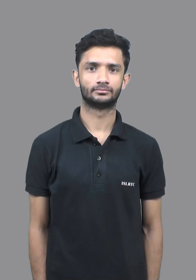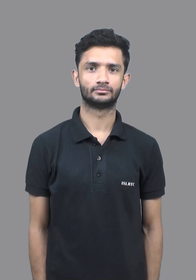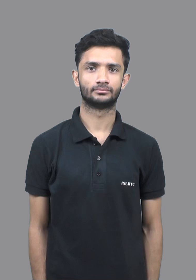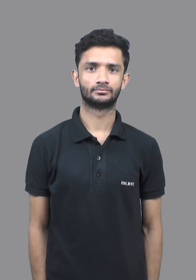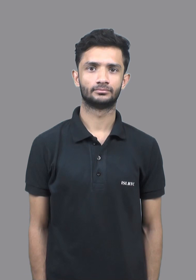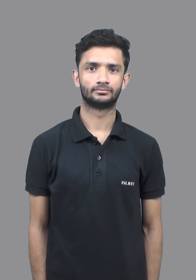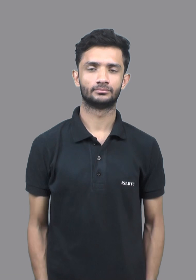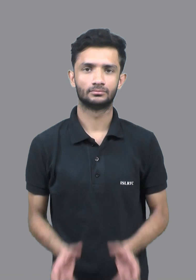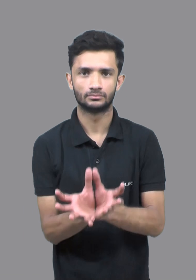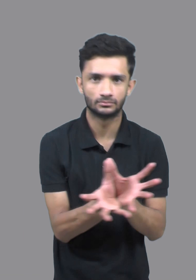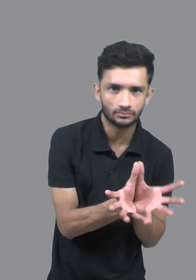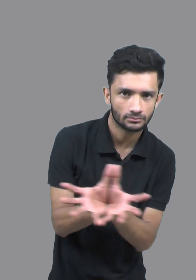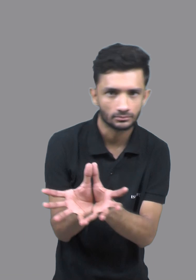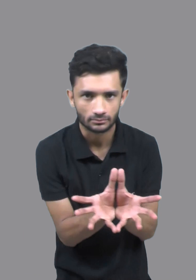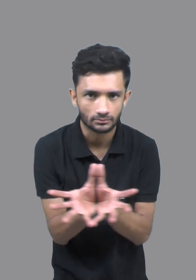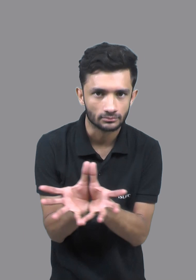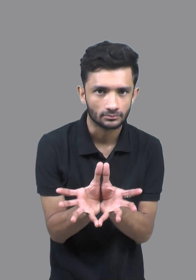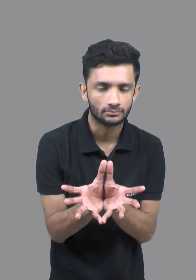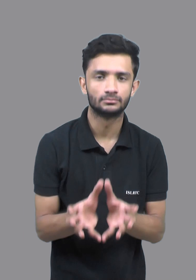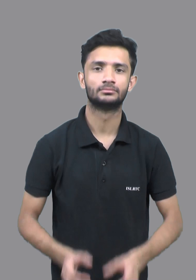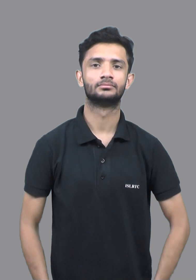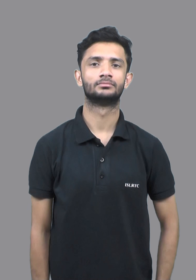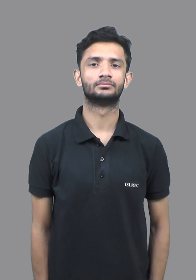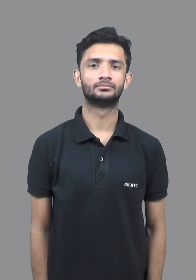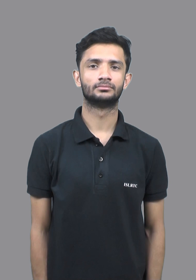Wicketkeeper (Cricket)